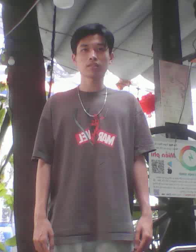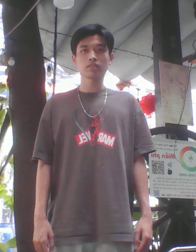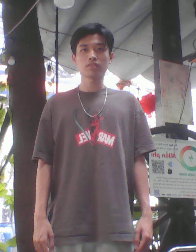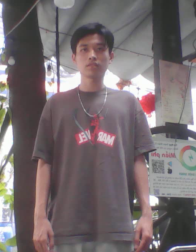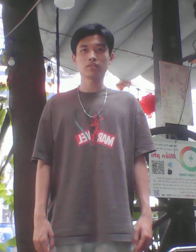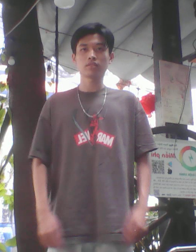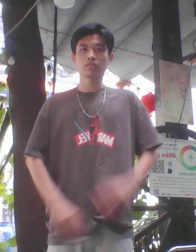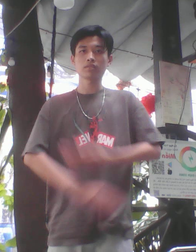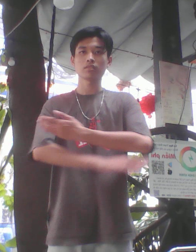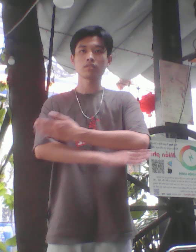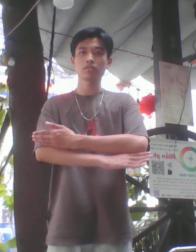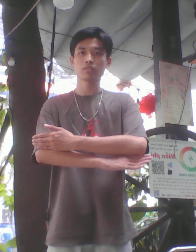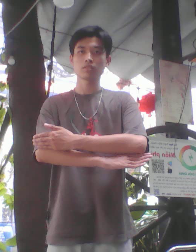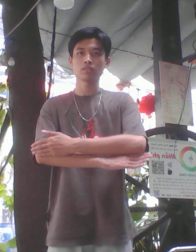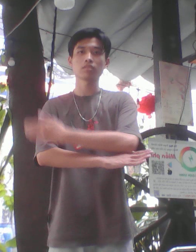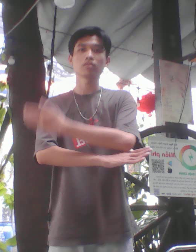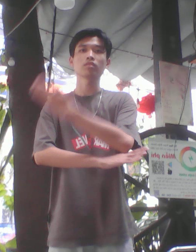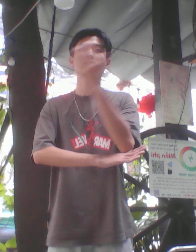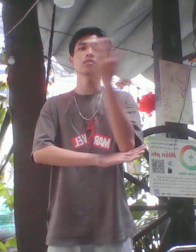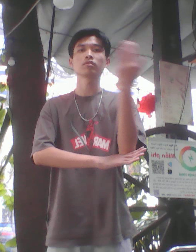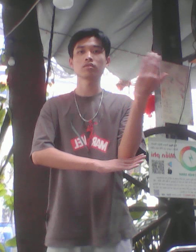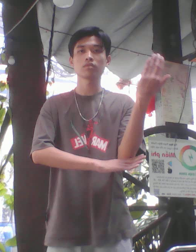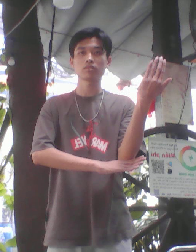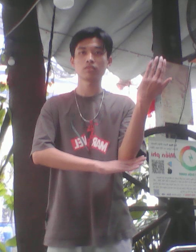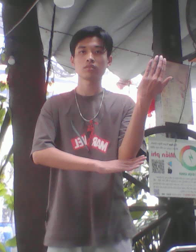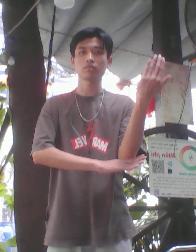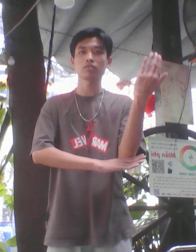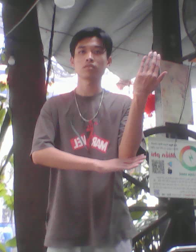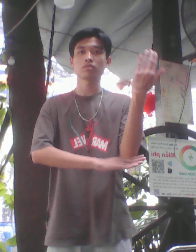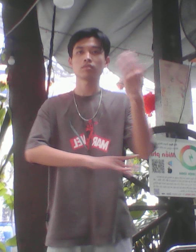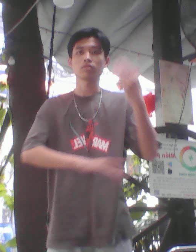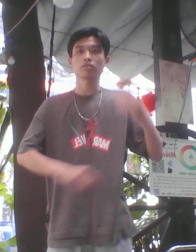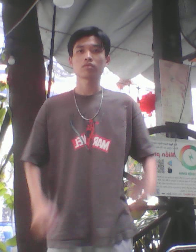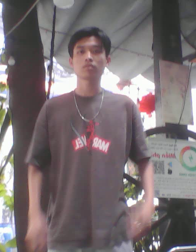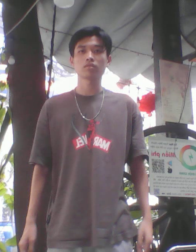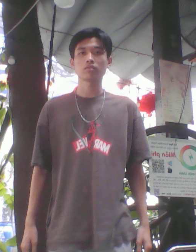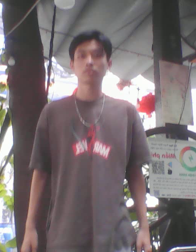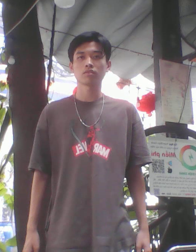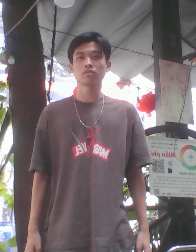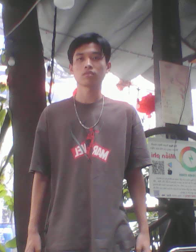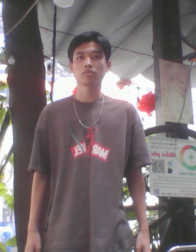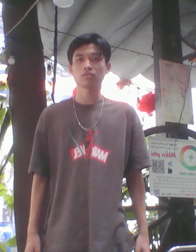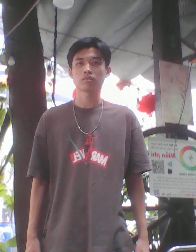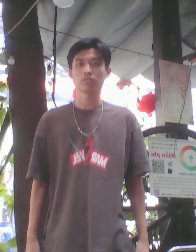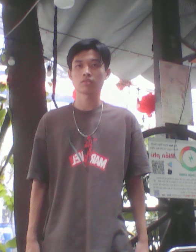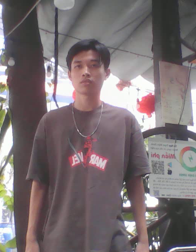buổi sáng